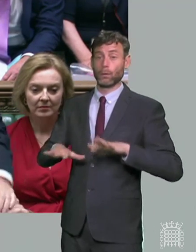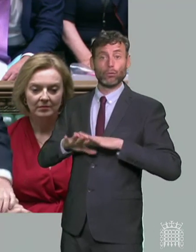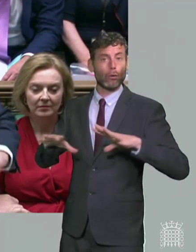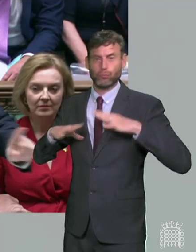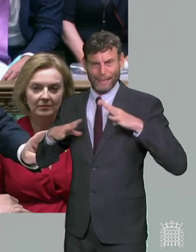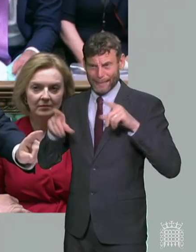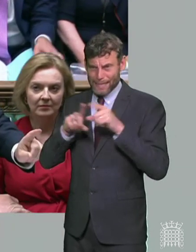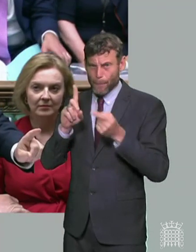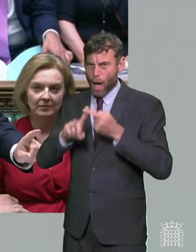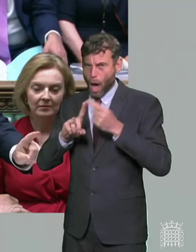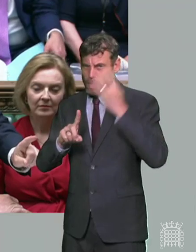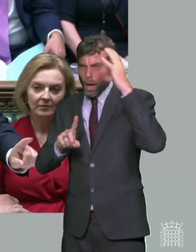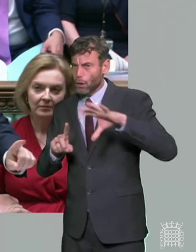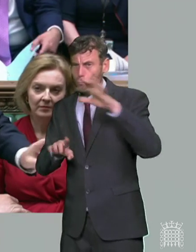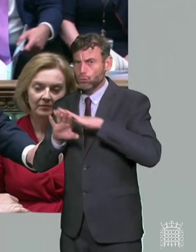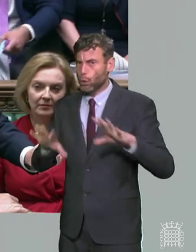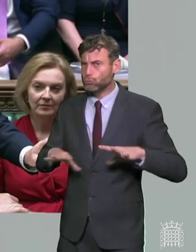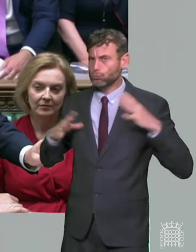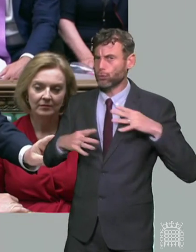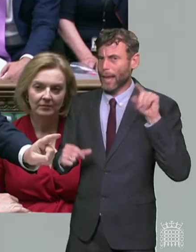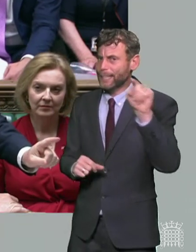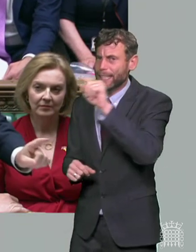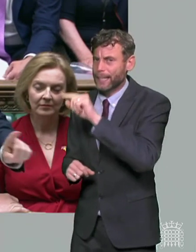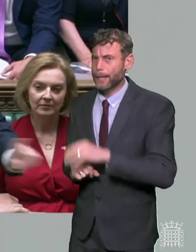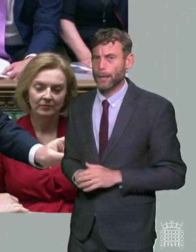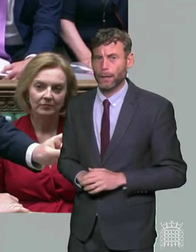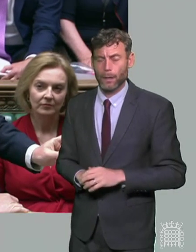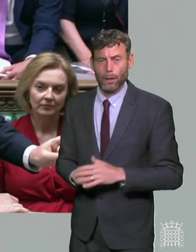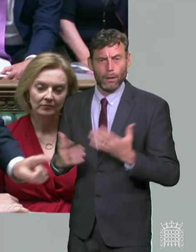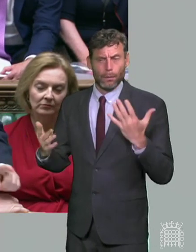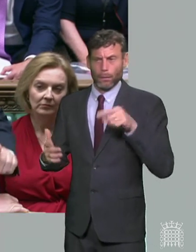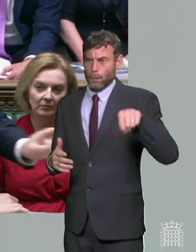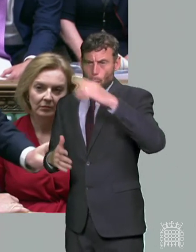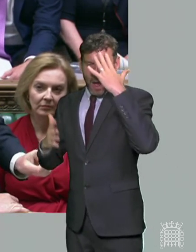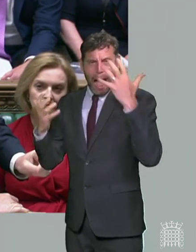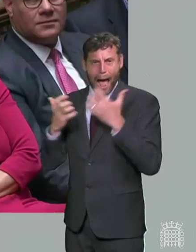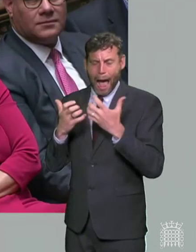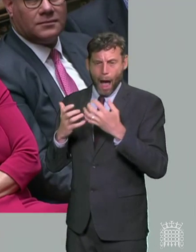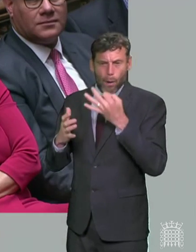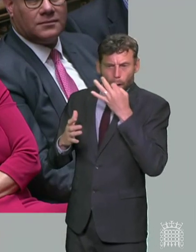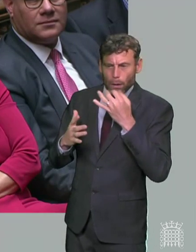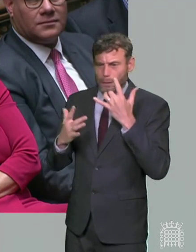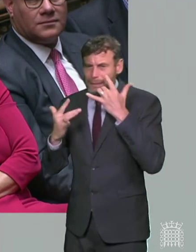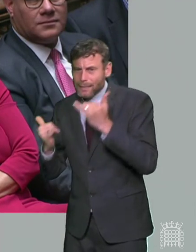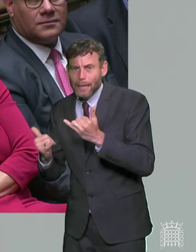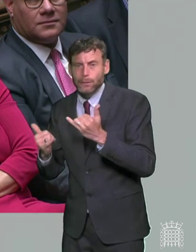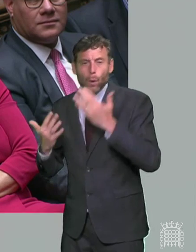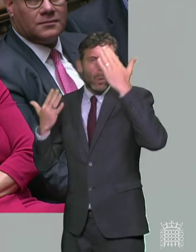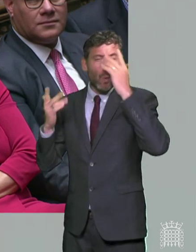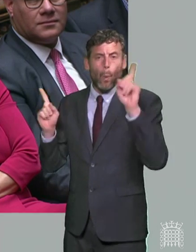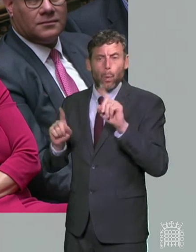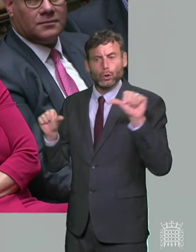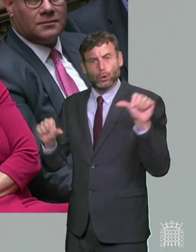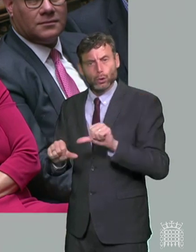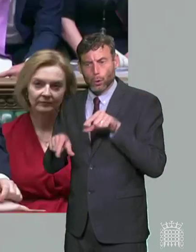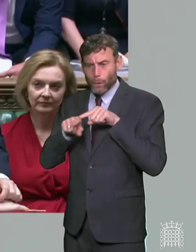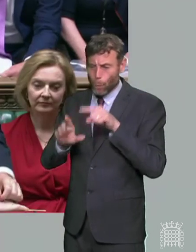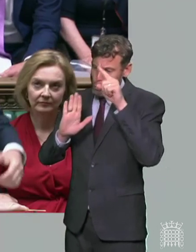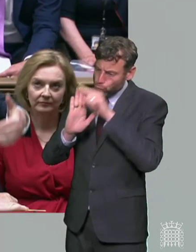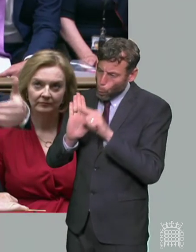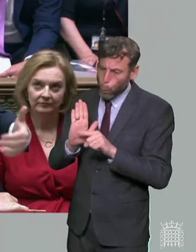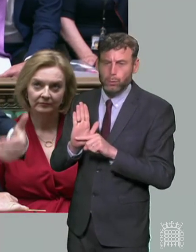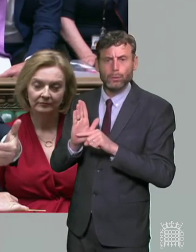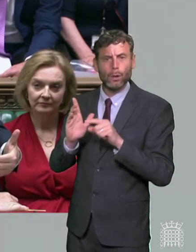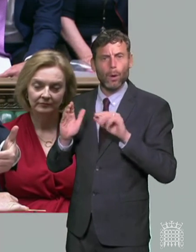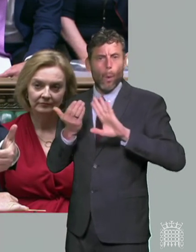Nobody at that stage knew how to test for it and nobody knew what the right quarantine rules should have been.